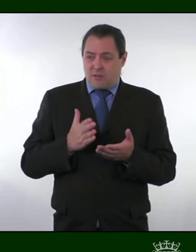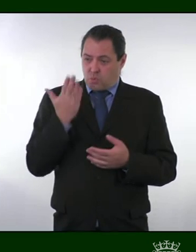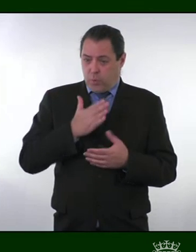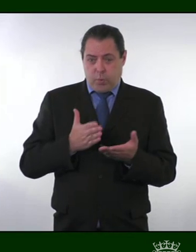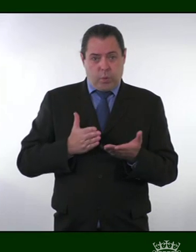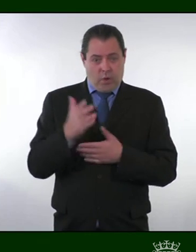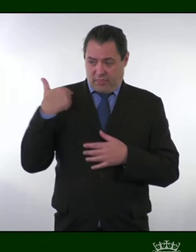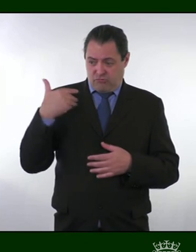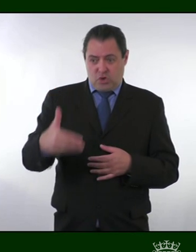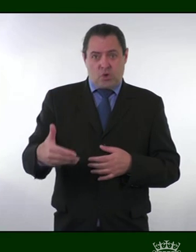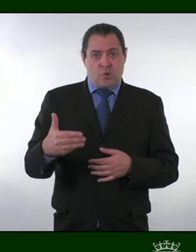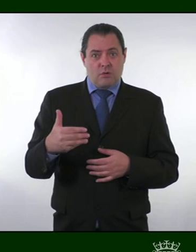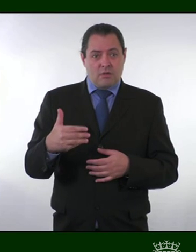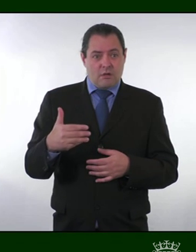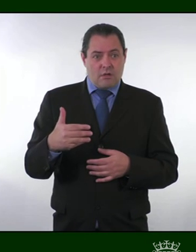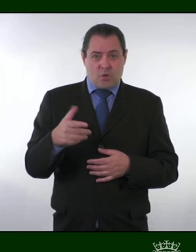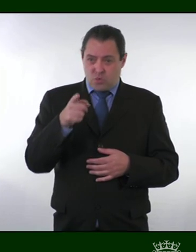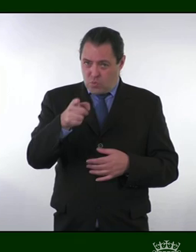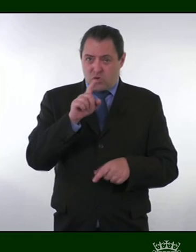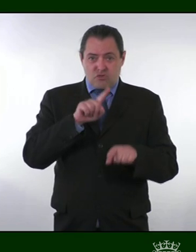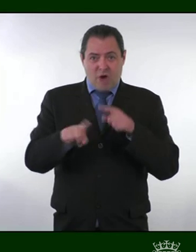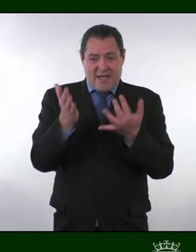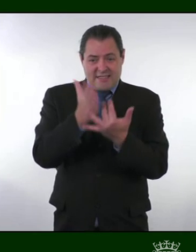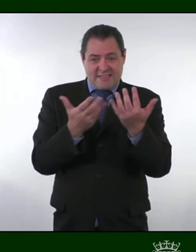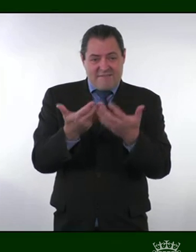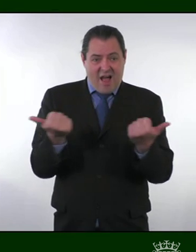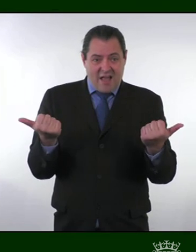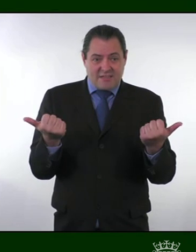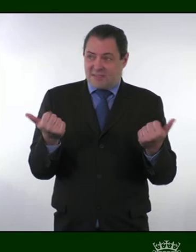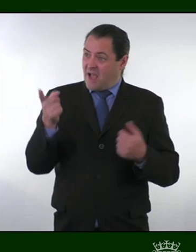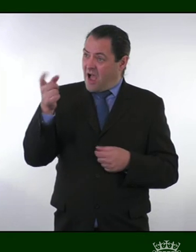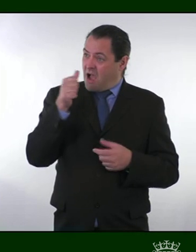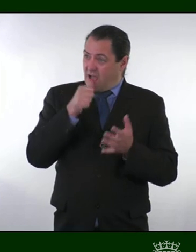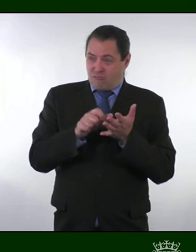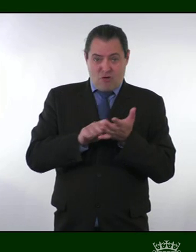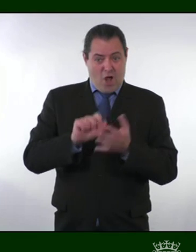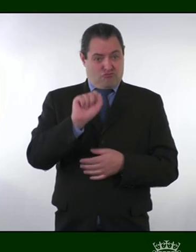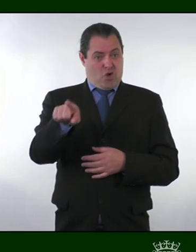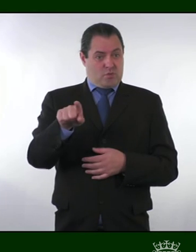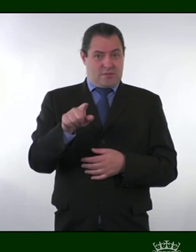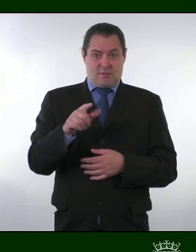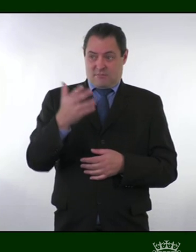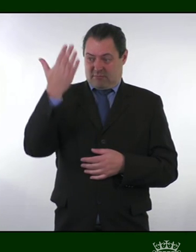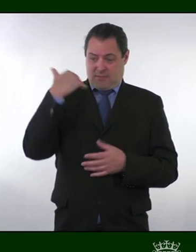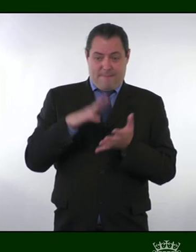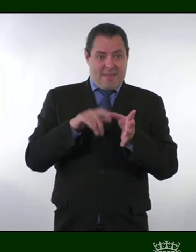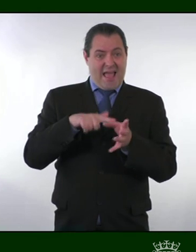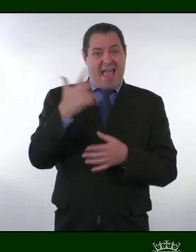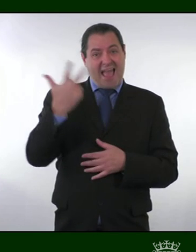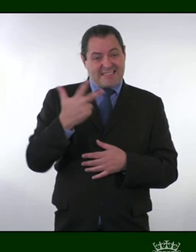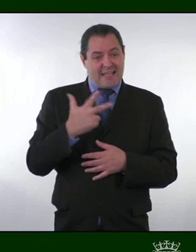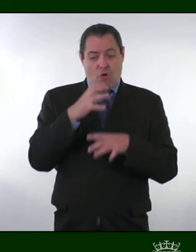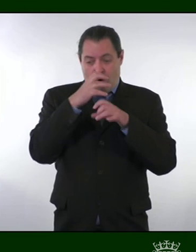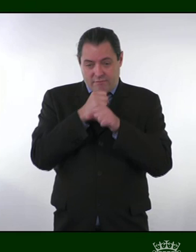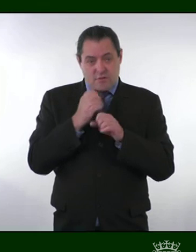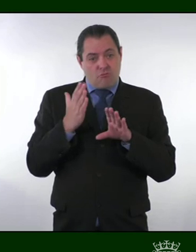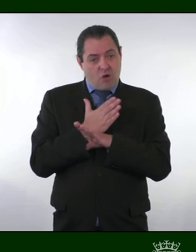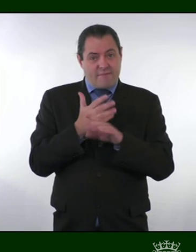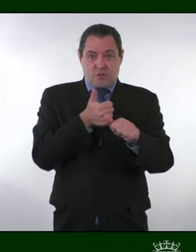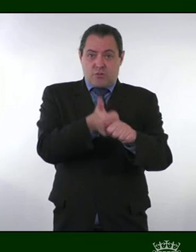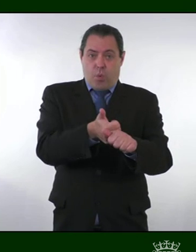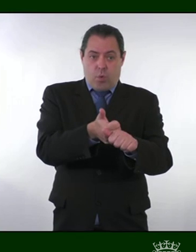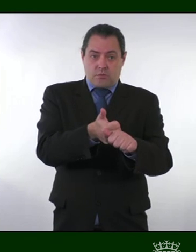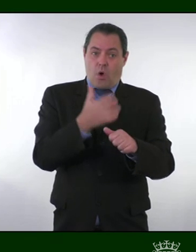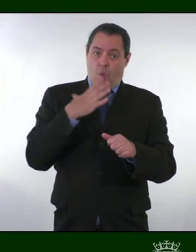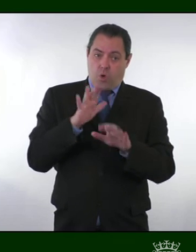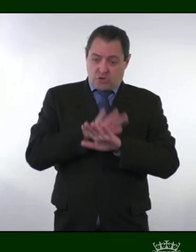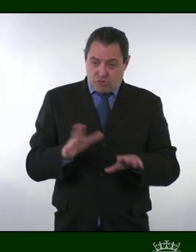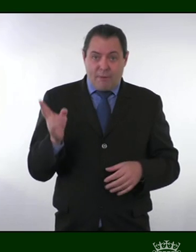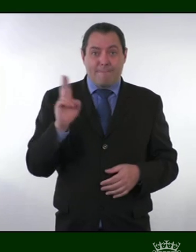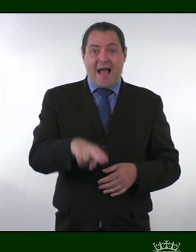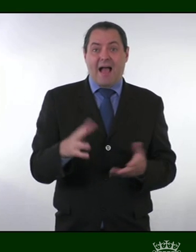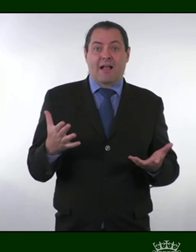There is no issue on this. The Prime Minister is seeking to divide, instead— I wrote to him on 18 May, in confidence and in private, offering my support to him to get kids back to school.